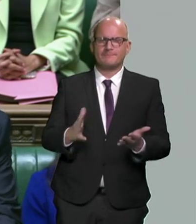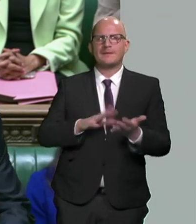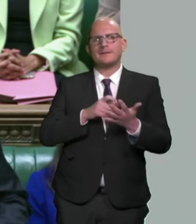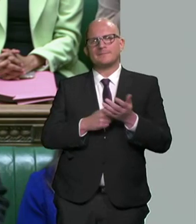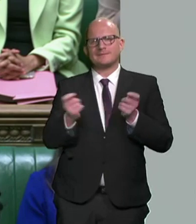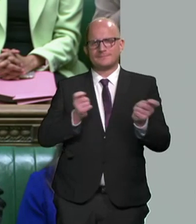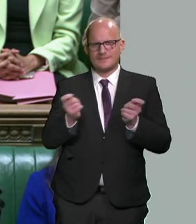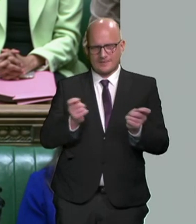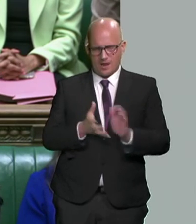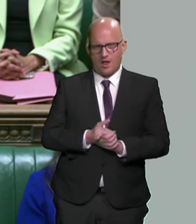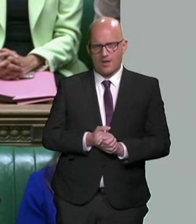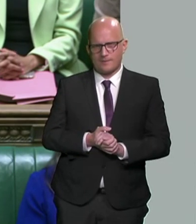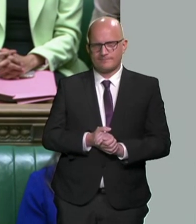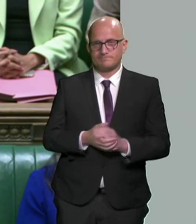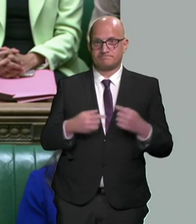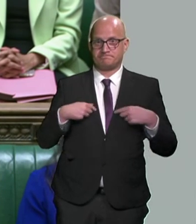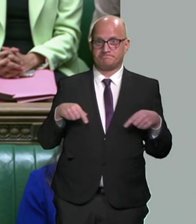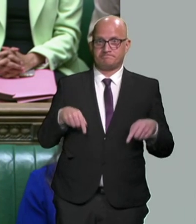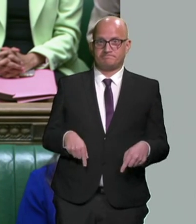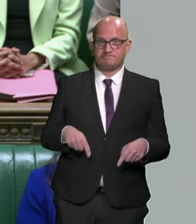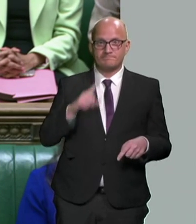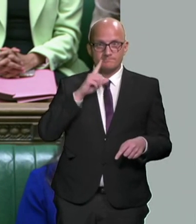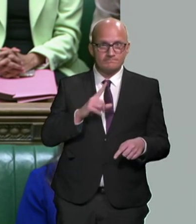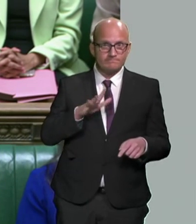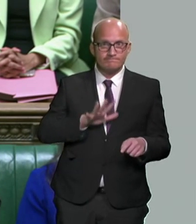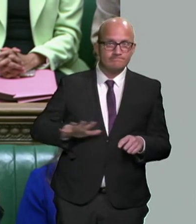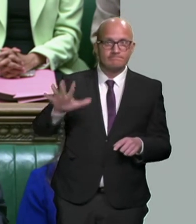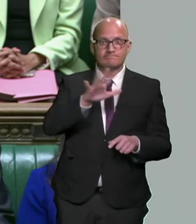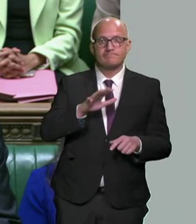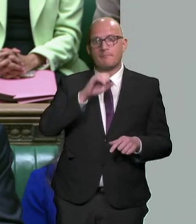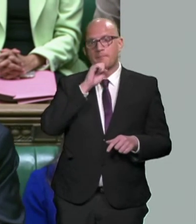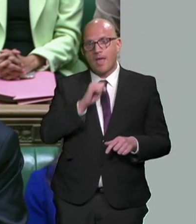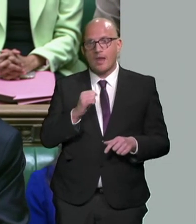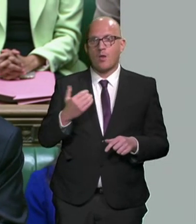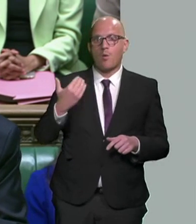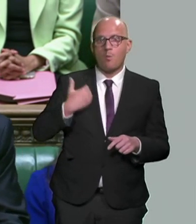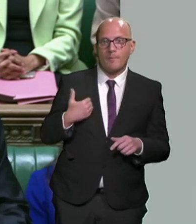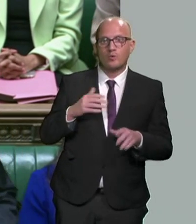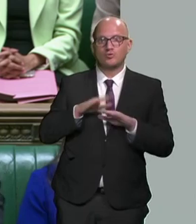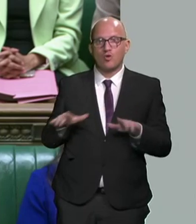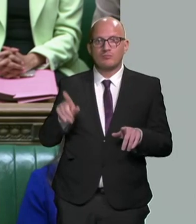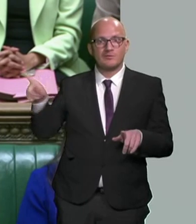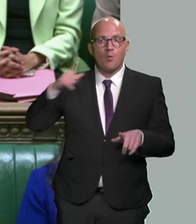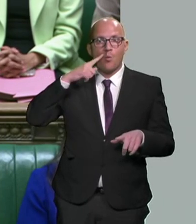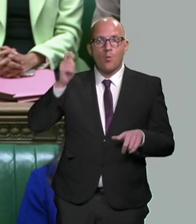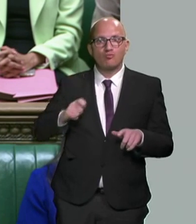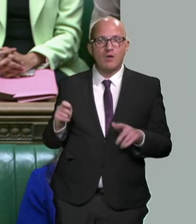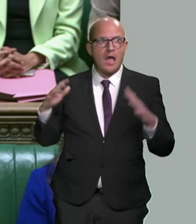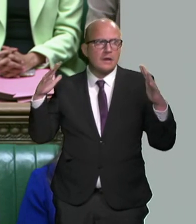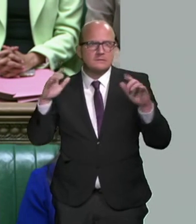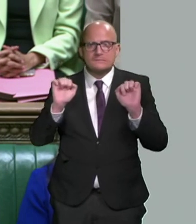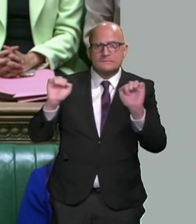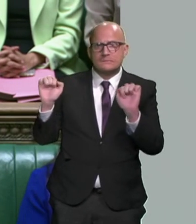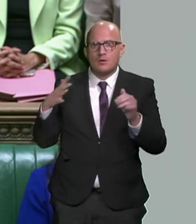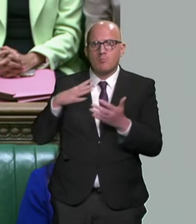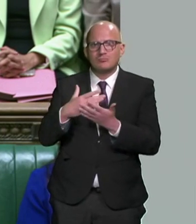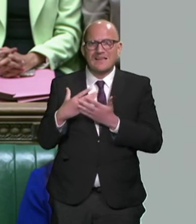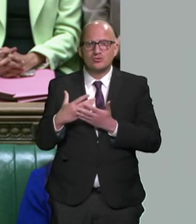As I stand here, men, women and children are huddled in basements across Ukraine seeking protection.